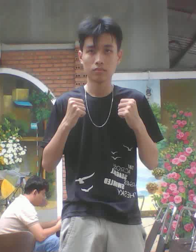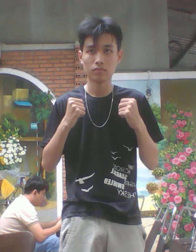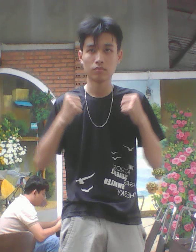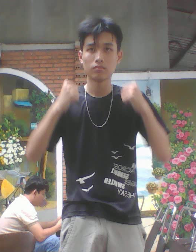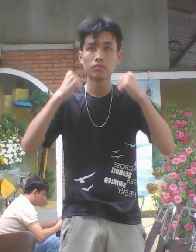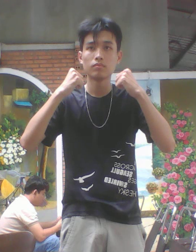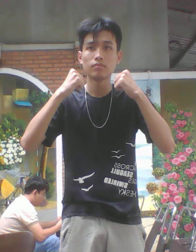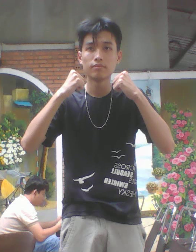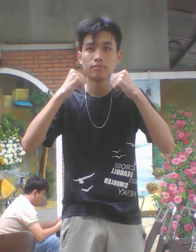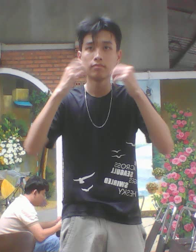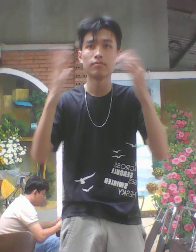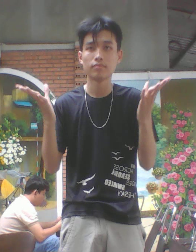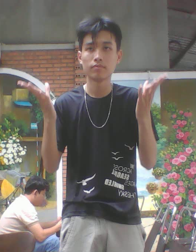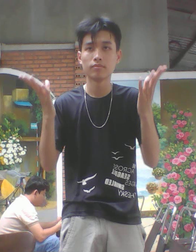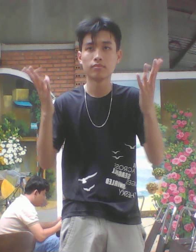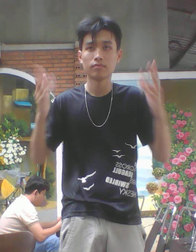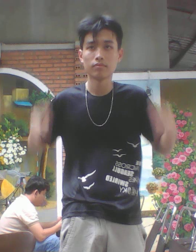cam on